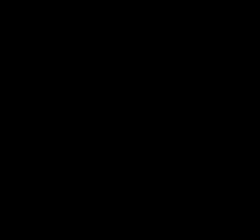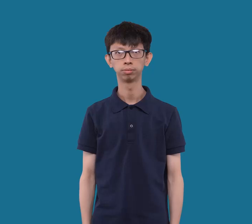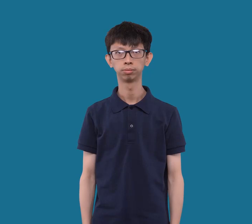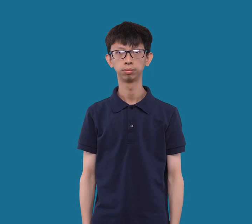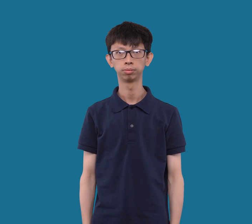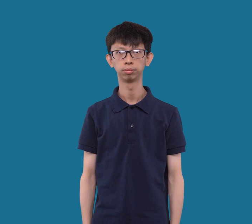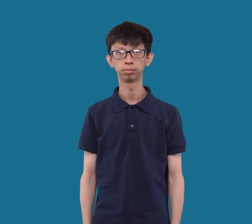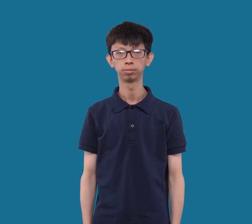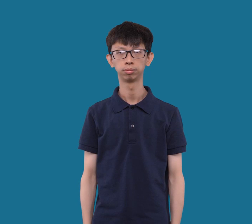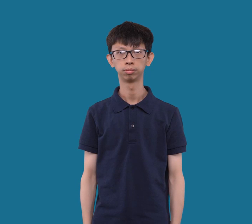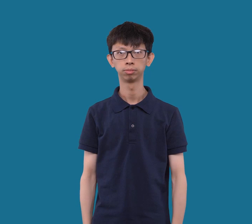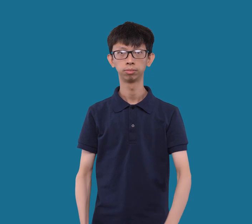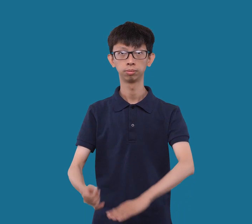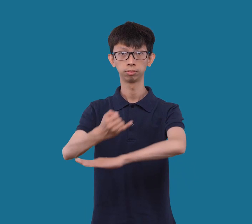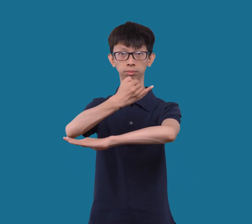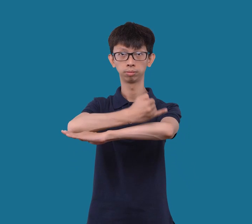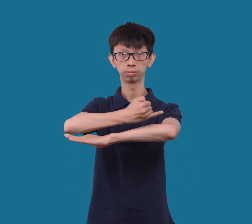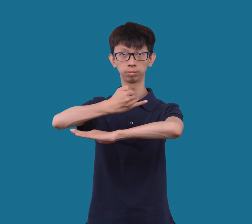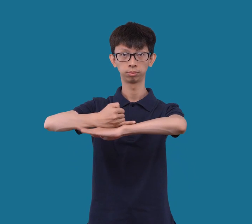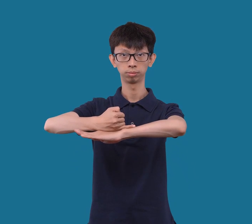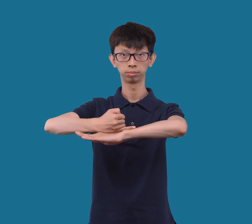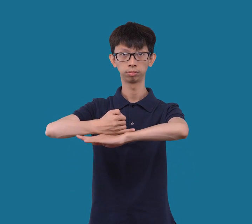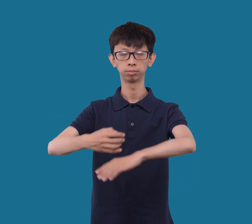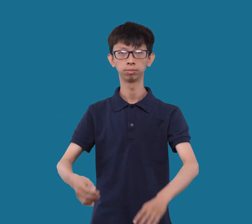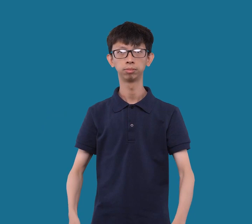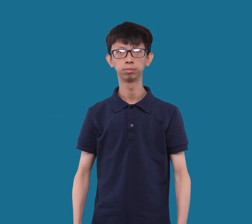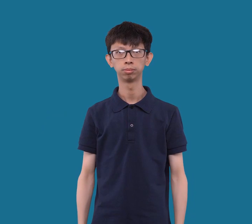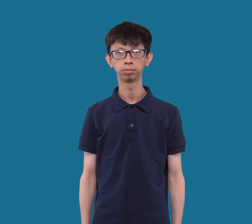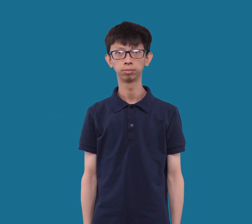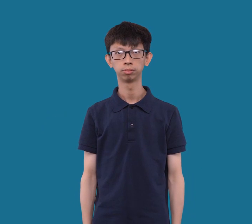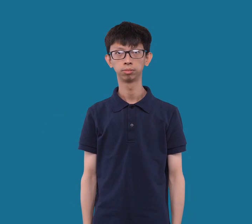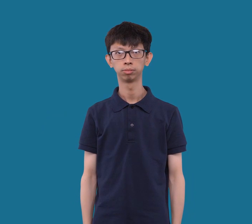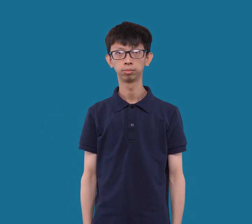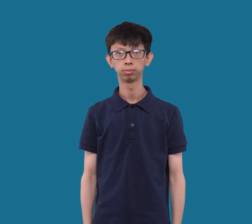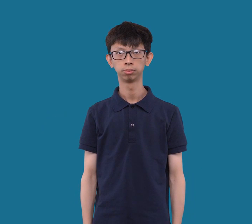đường bộ